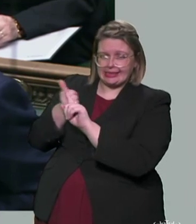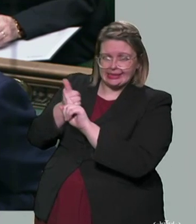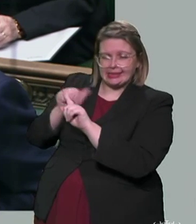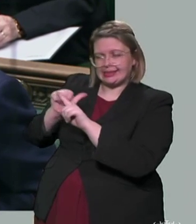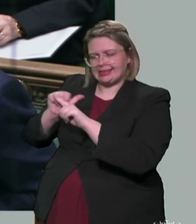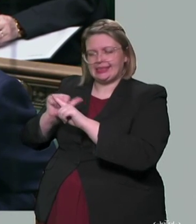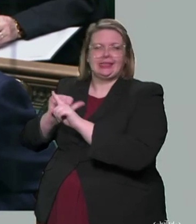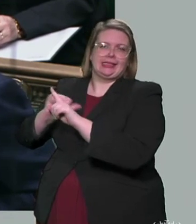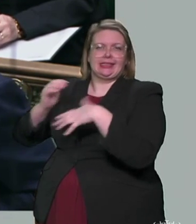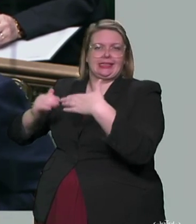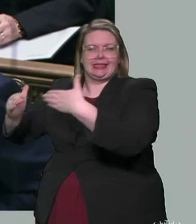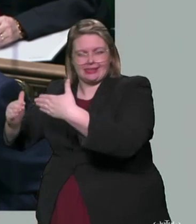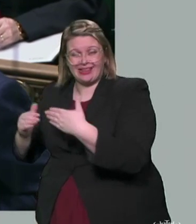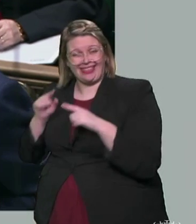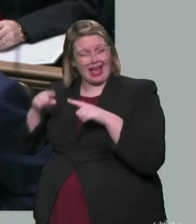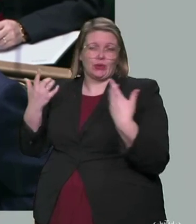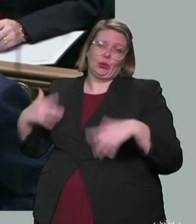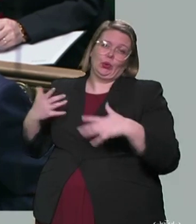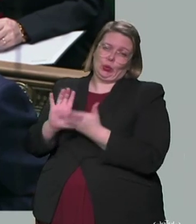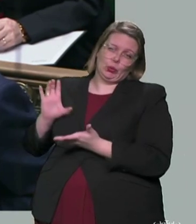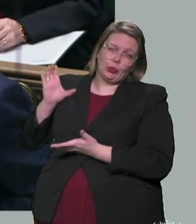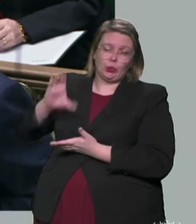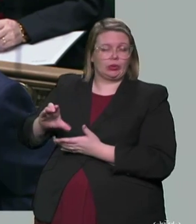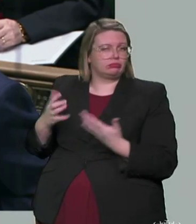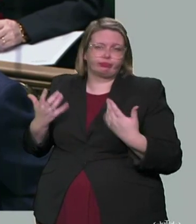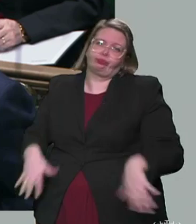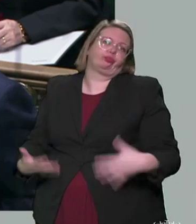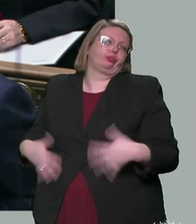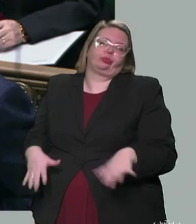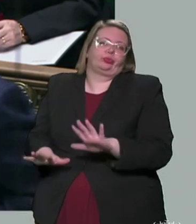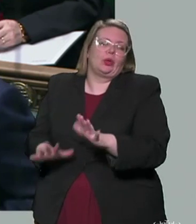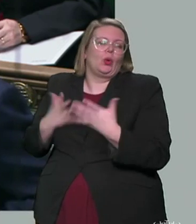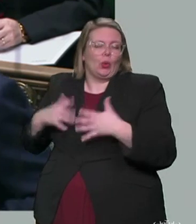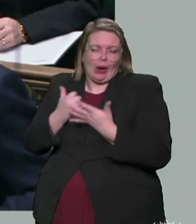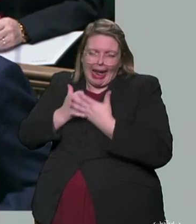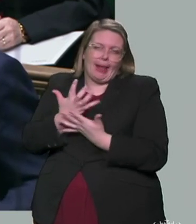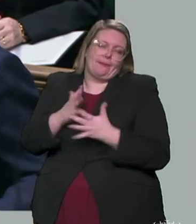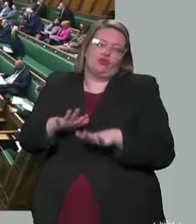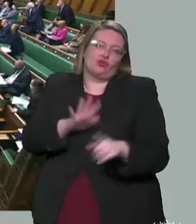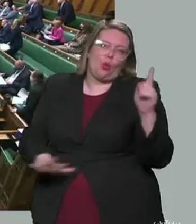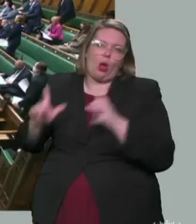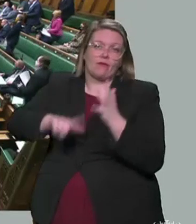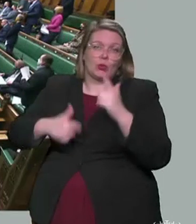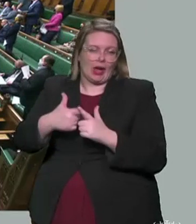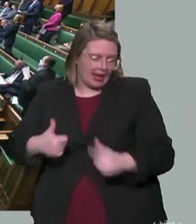That is a huge development, which is of massive benefit to pupils up and down the country.